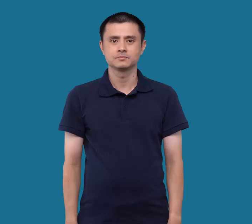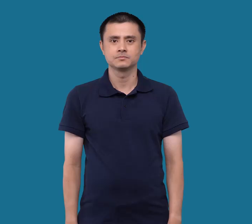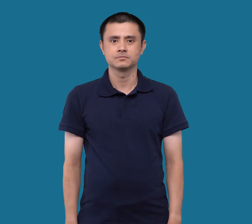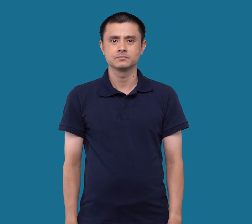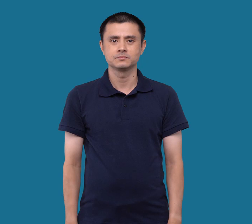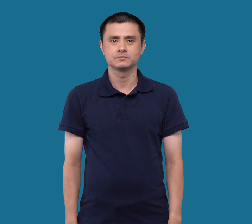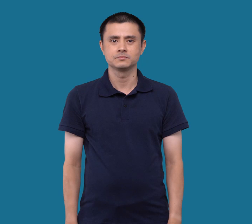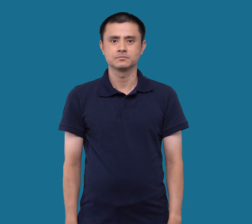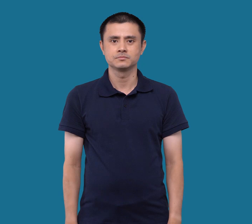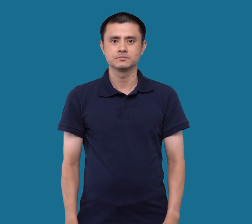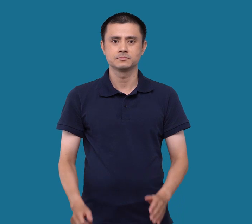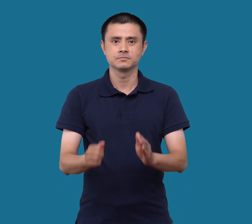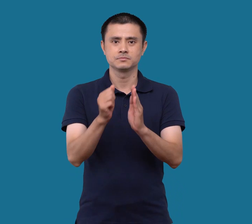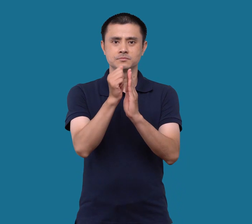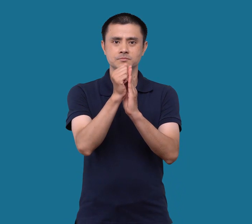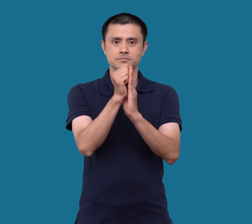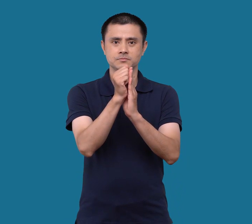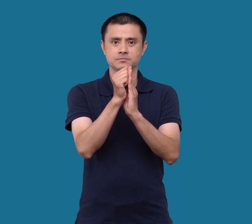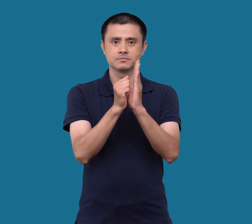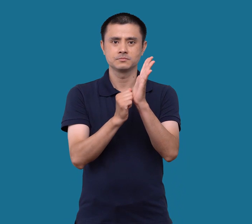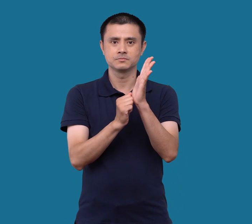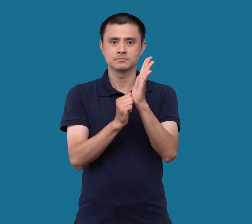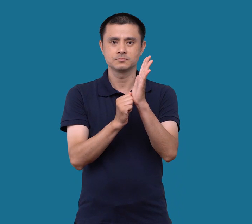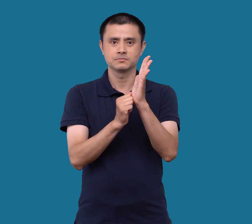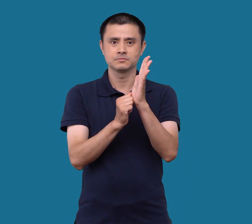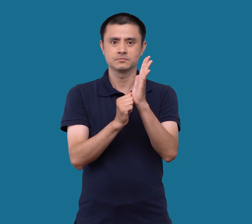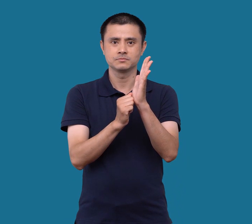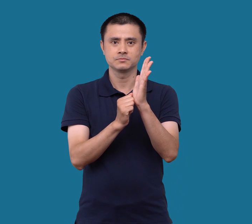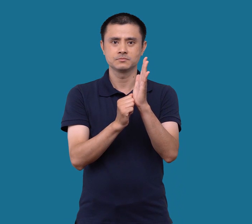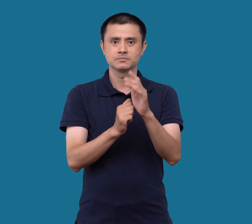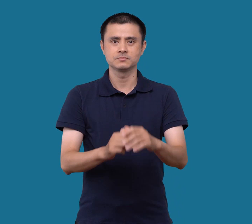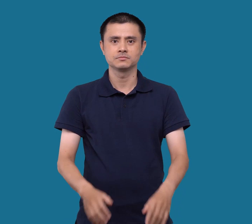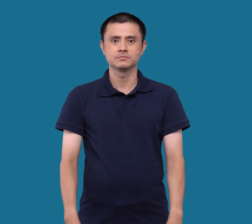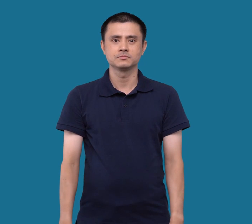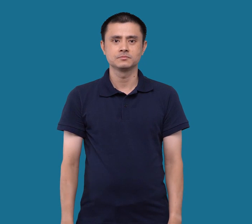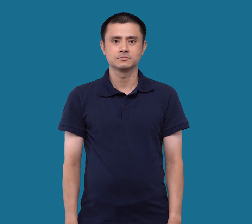găng tay